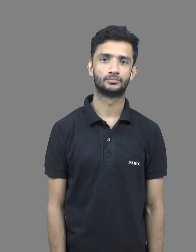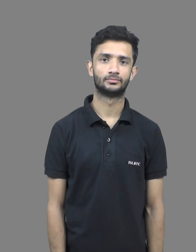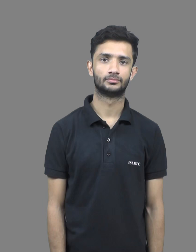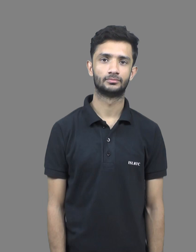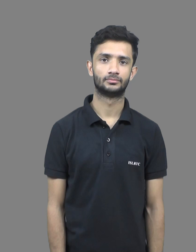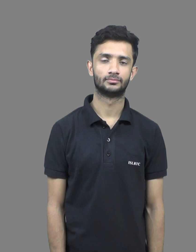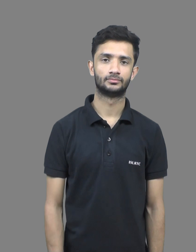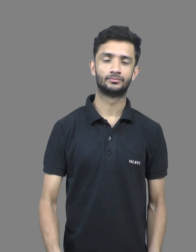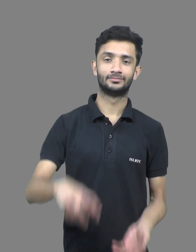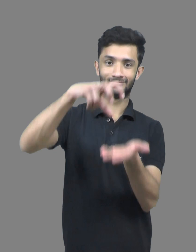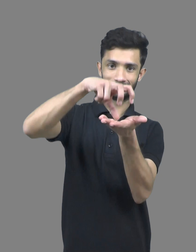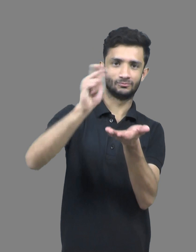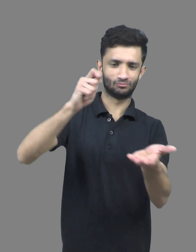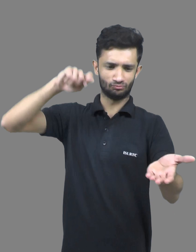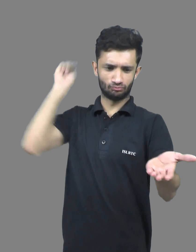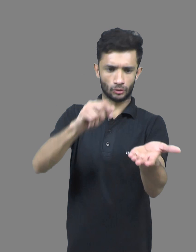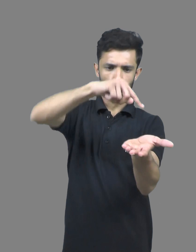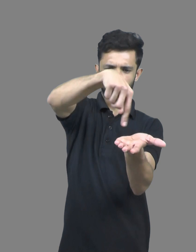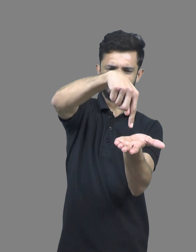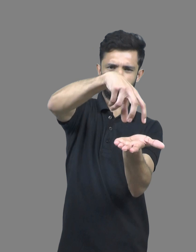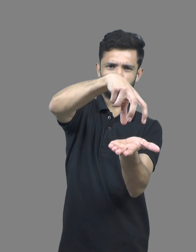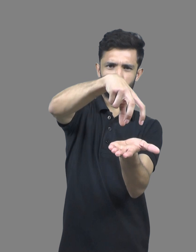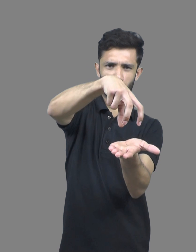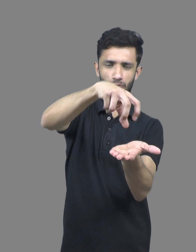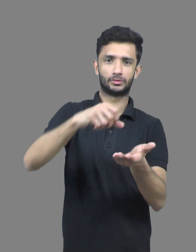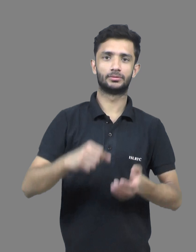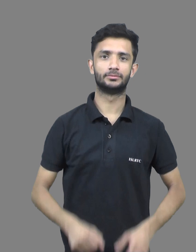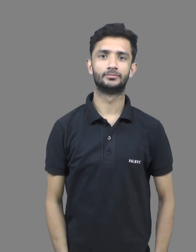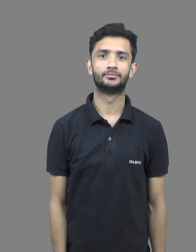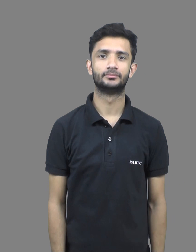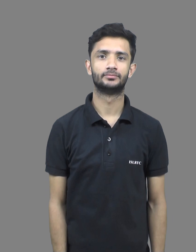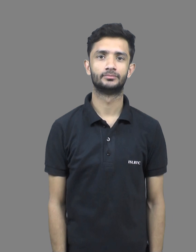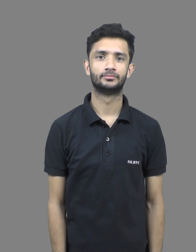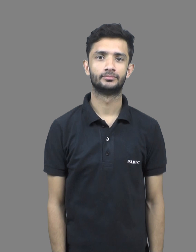Spinning Top